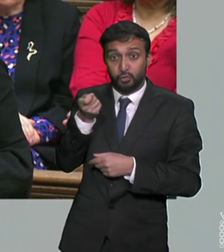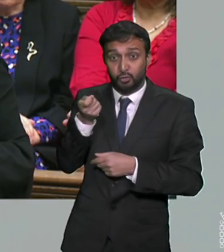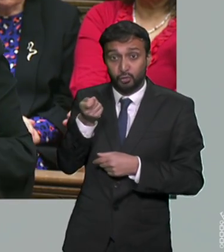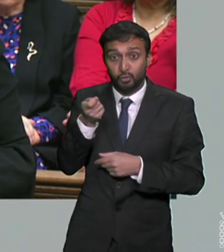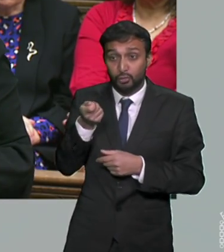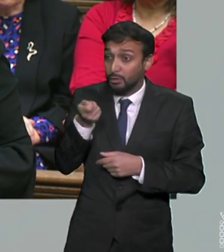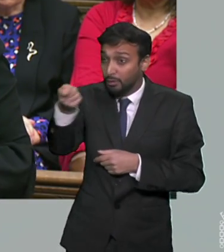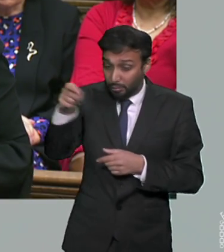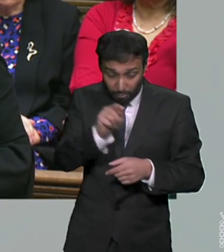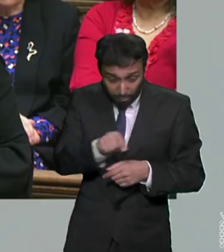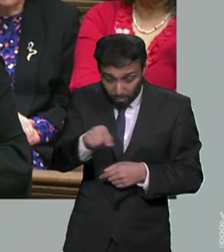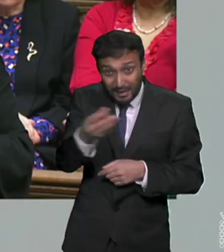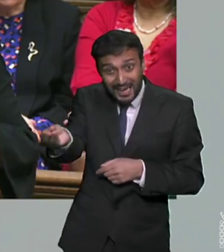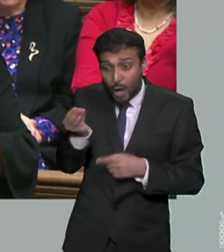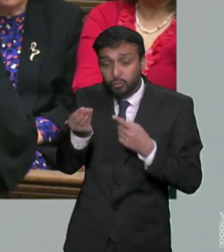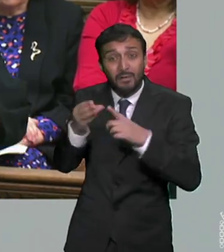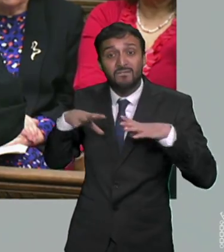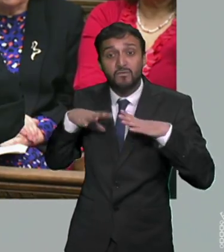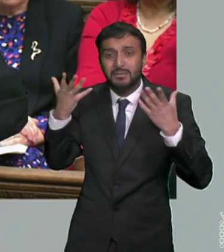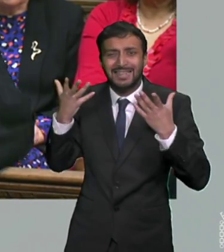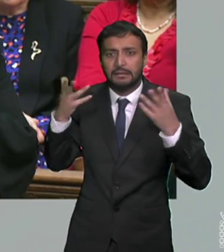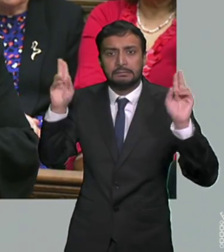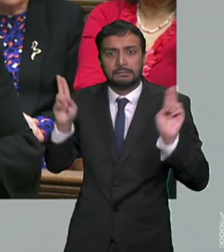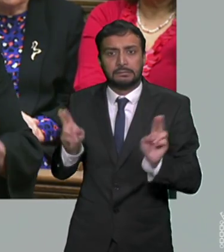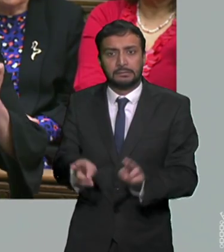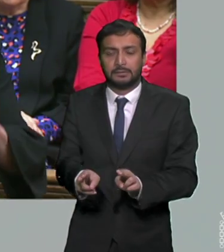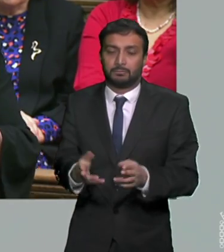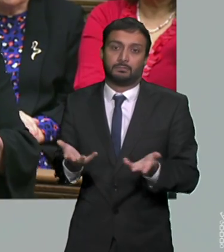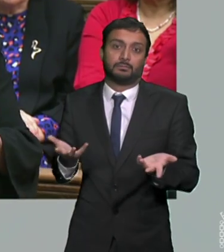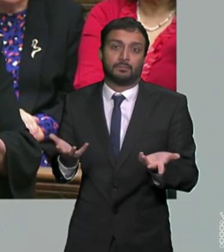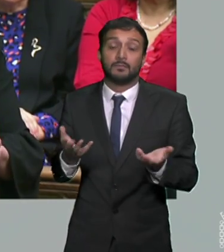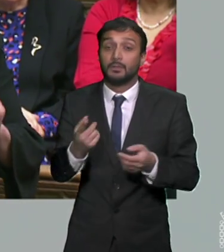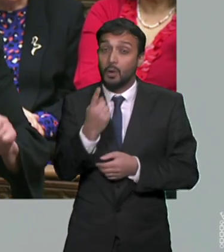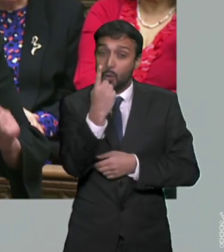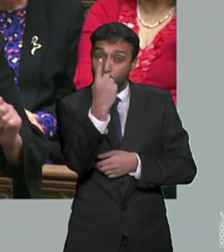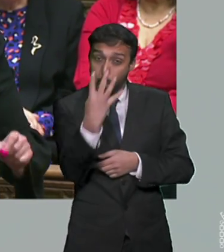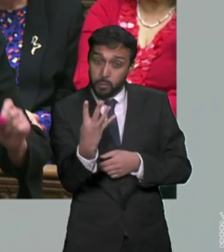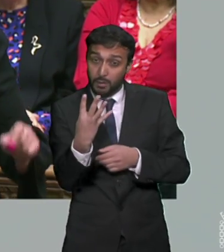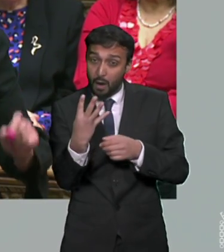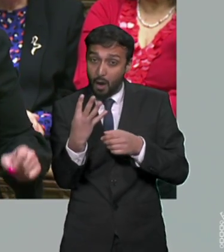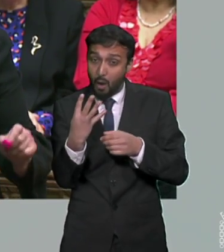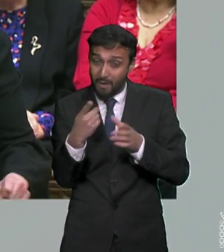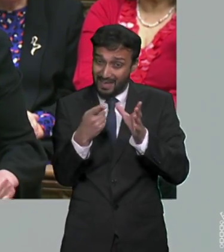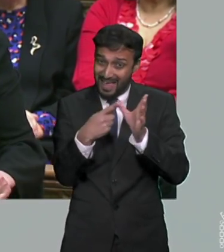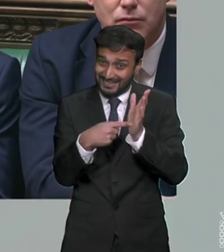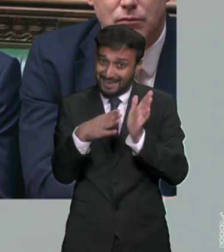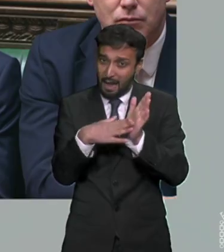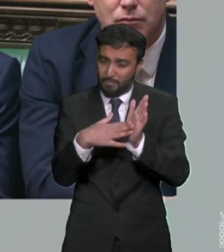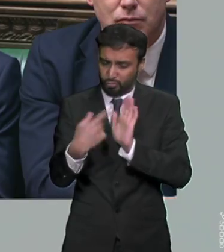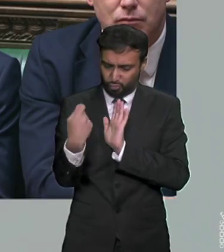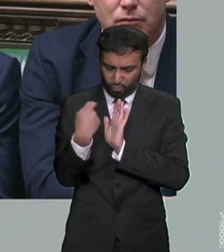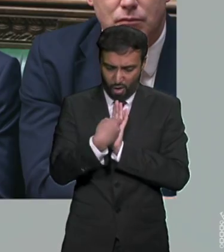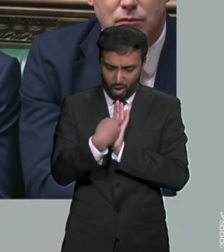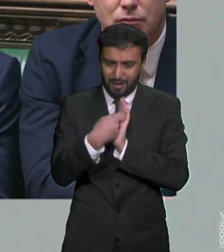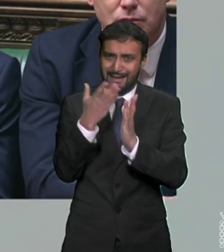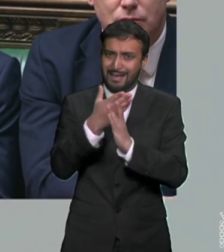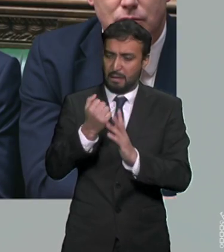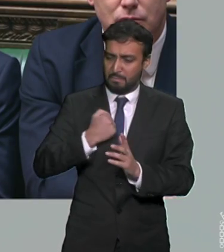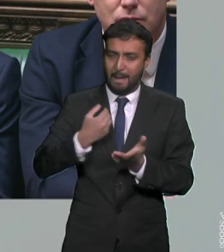Surely it cannot be right that a quarter of ATMs charge people to access their own money.